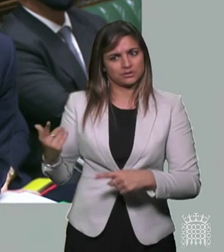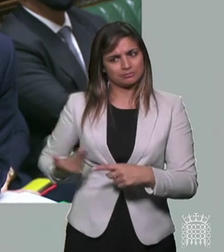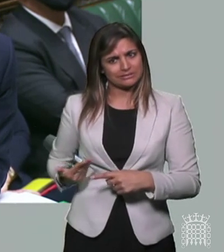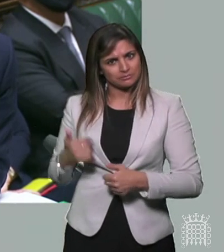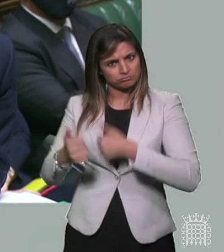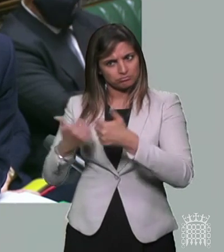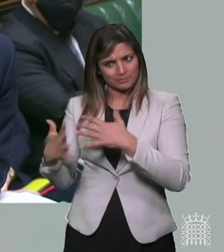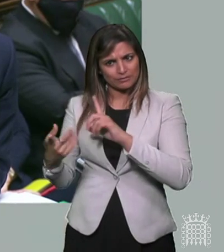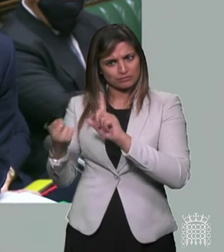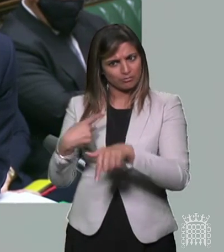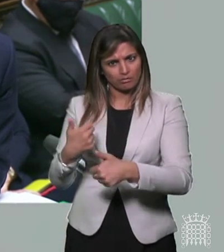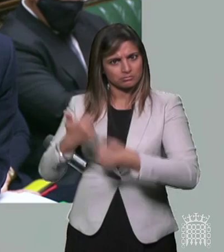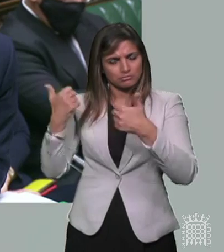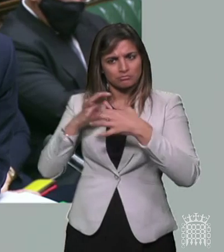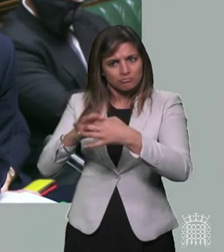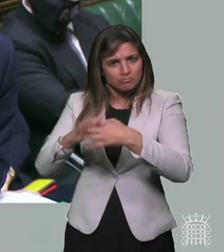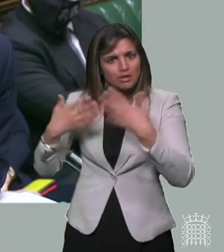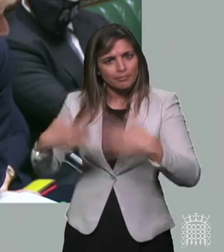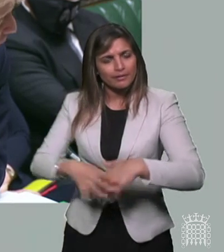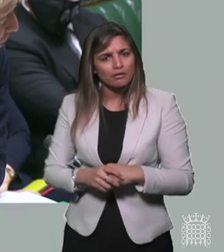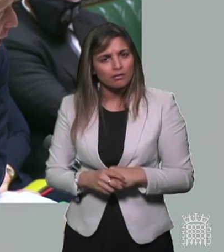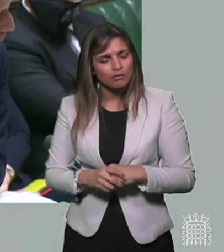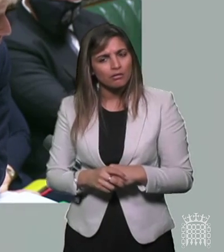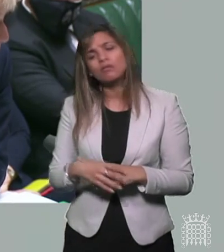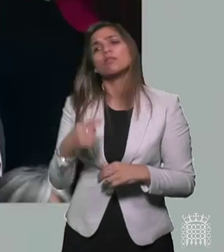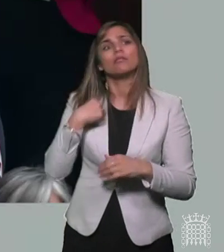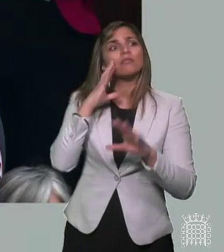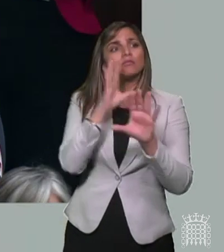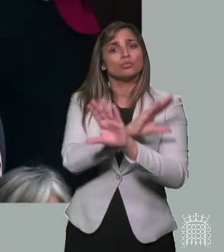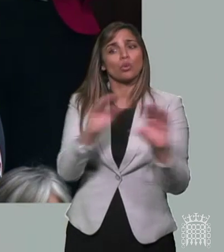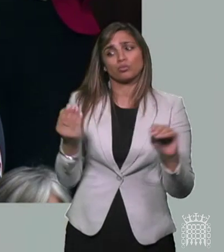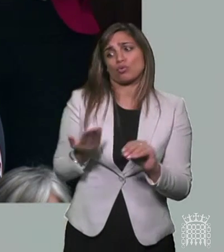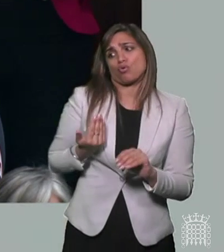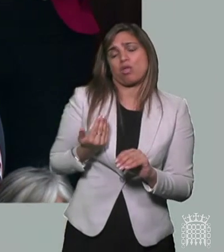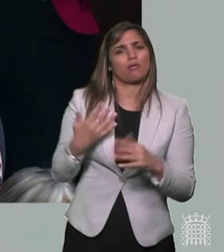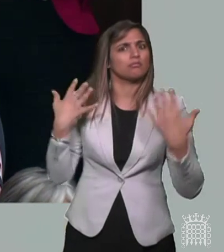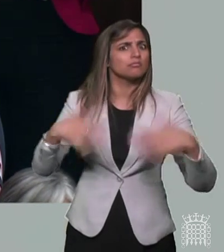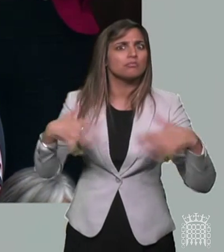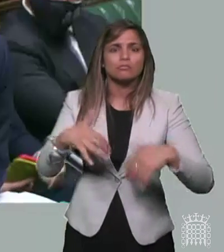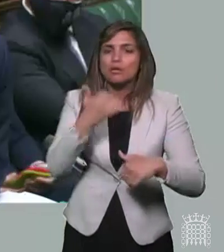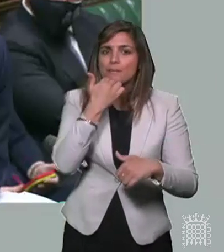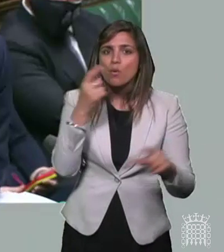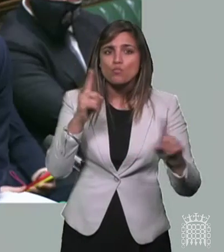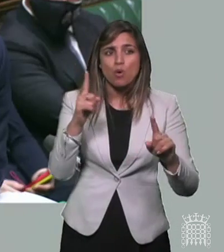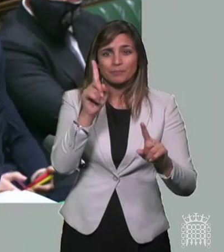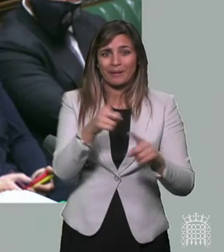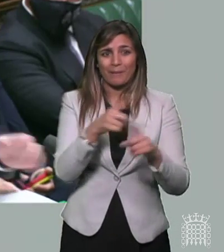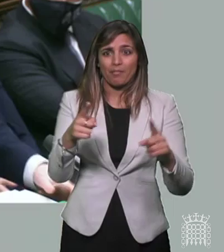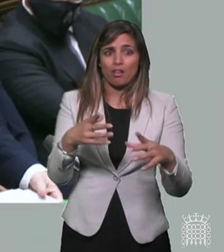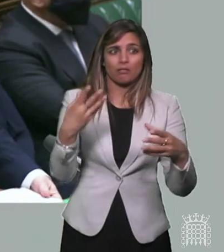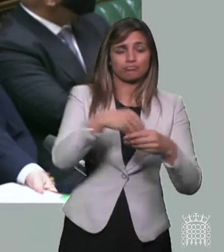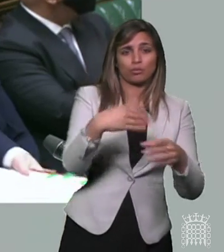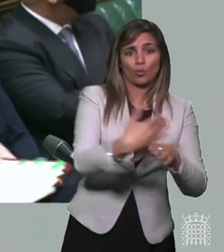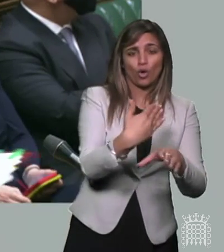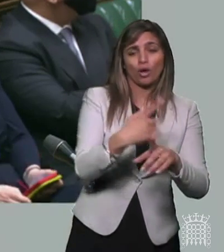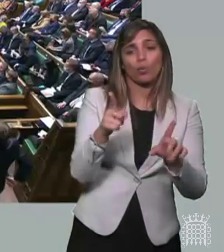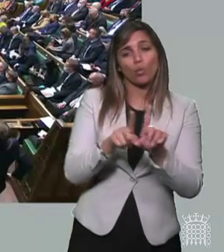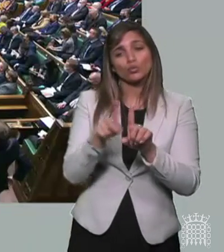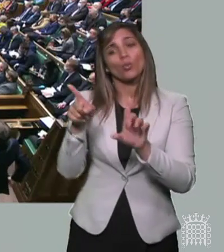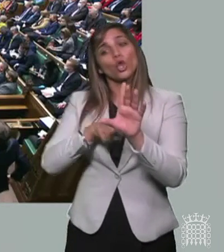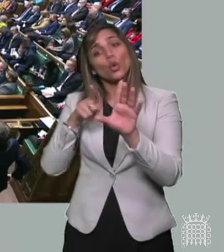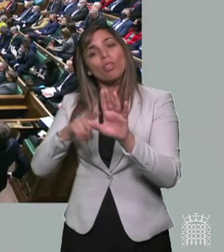As we come out of the pandemic, as I said to the House earlier, we are seeing record numbers of people in work and youth unemployment at a record low.